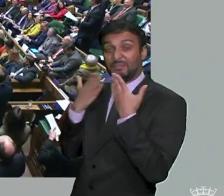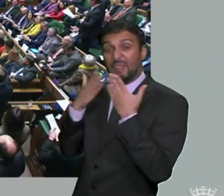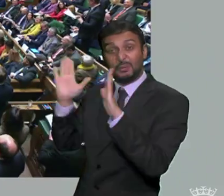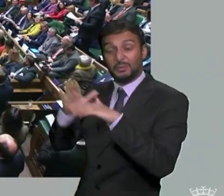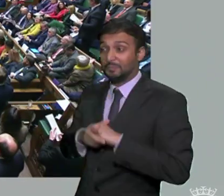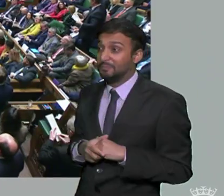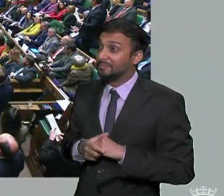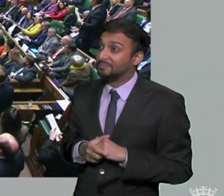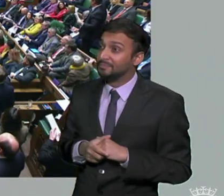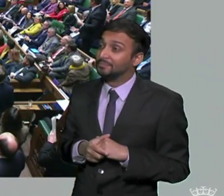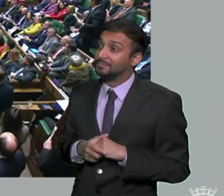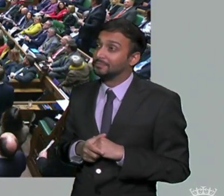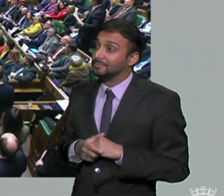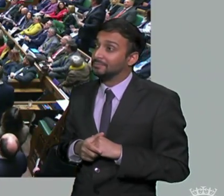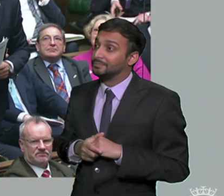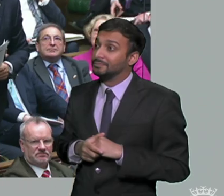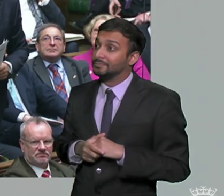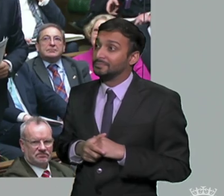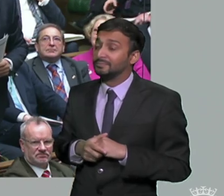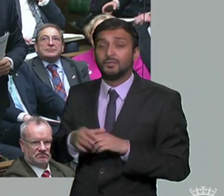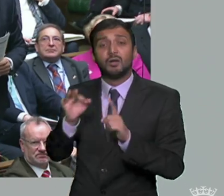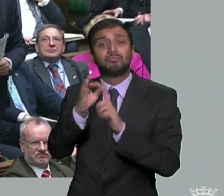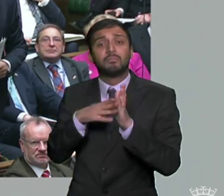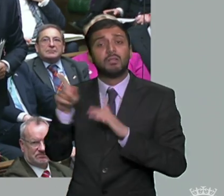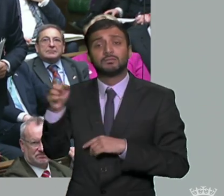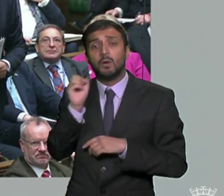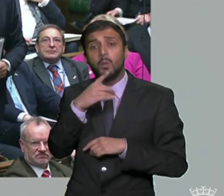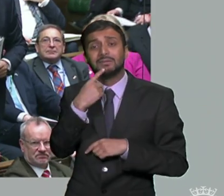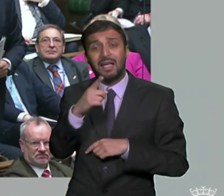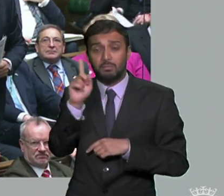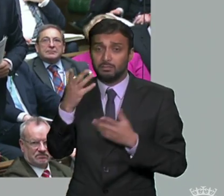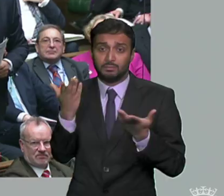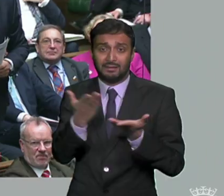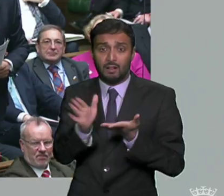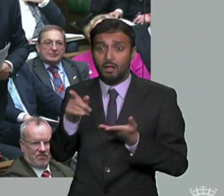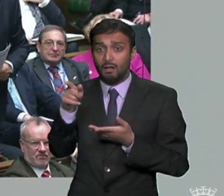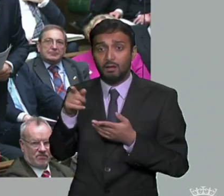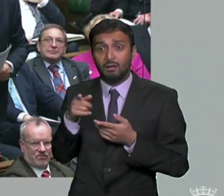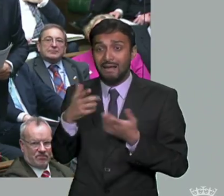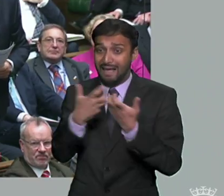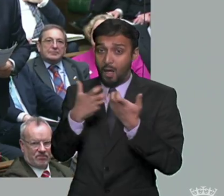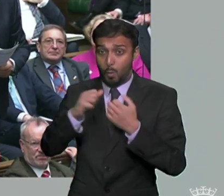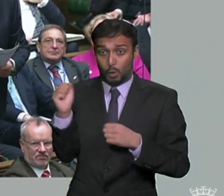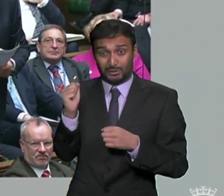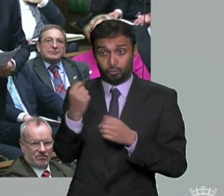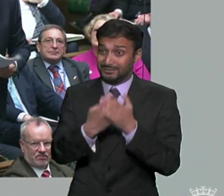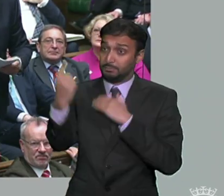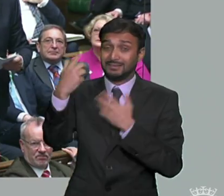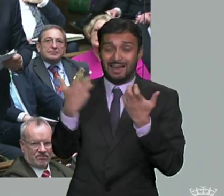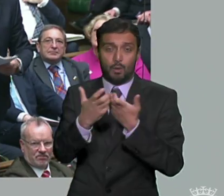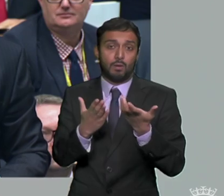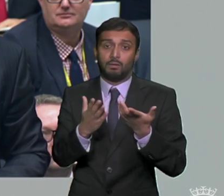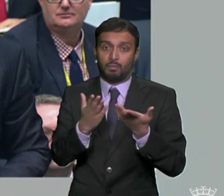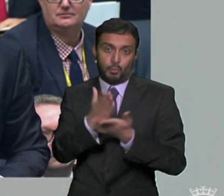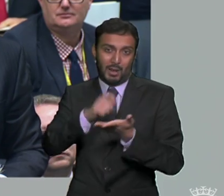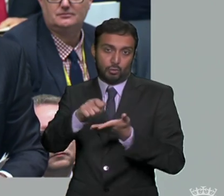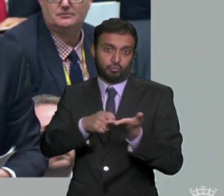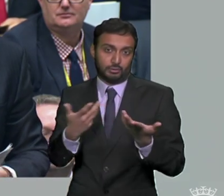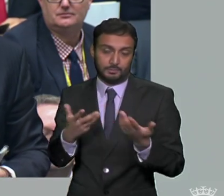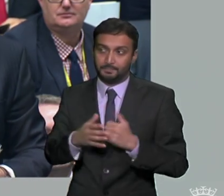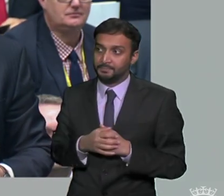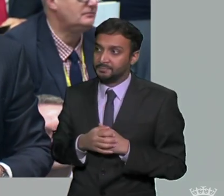The Prime Minister will not answer, but it is obvious that the route to Scottish independence is now elections, and we know there will be many of them.Inequality has a cost.